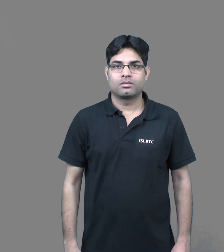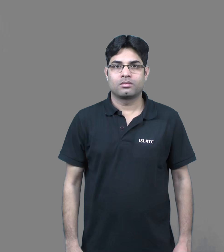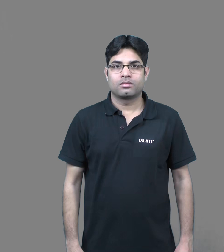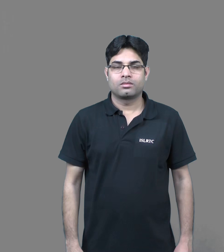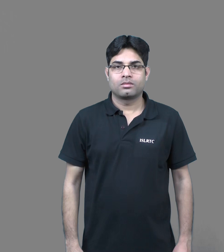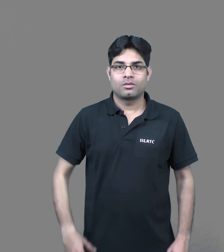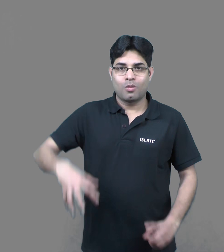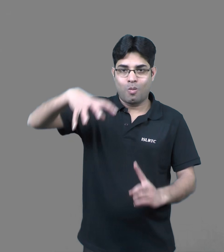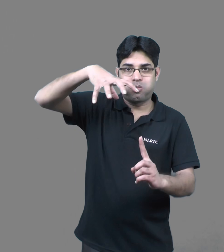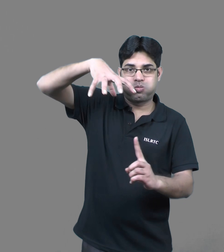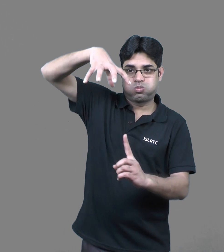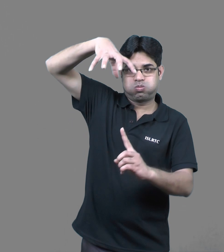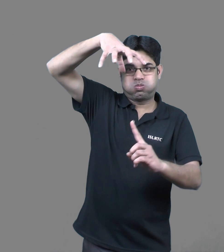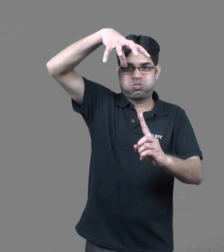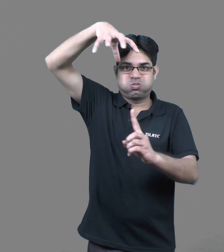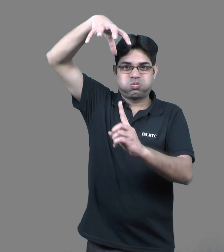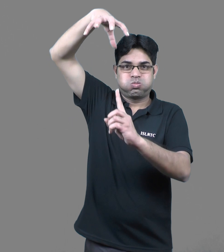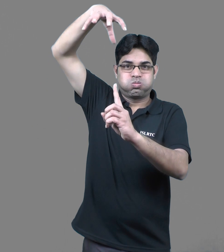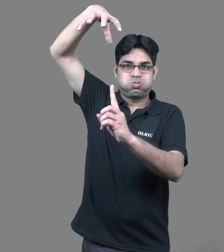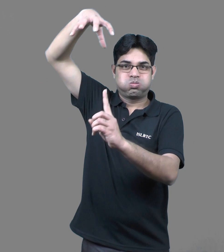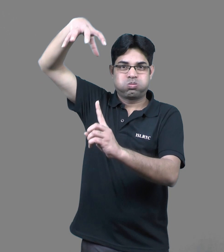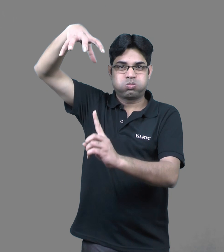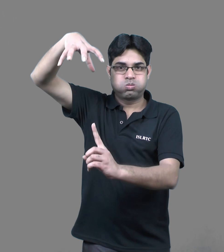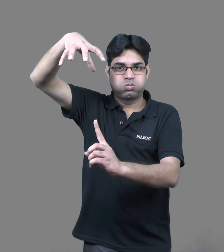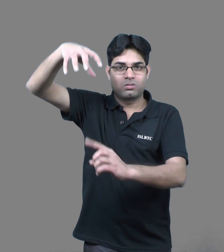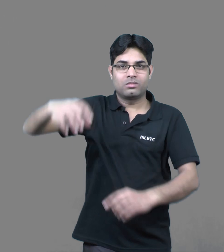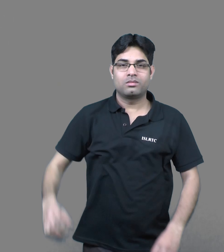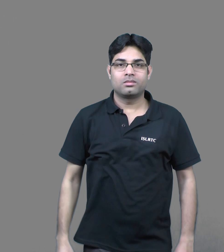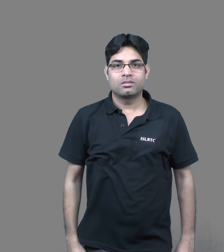Parachute